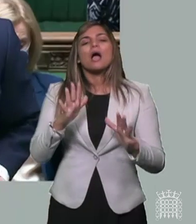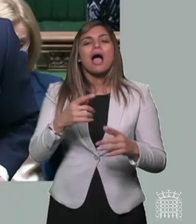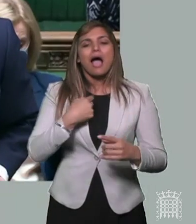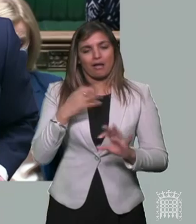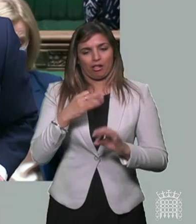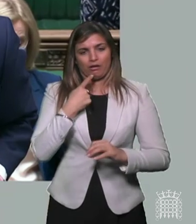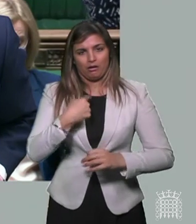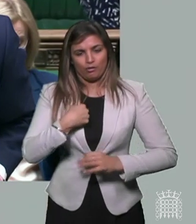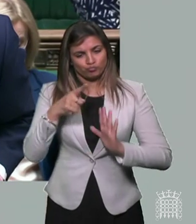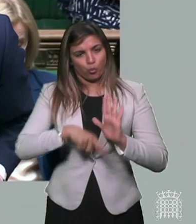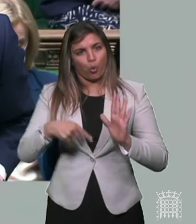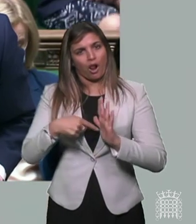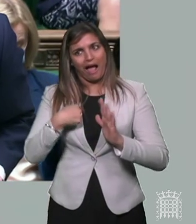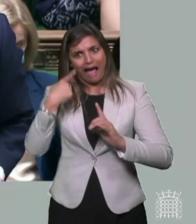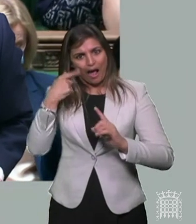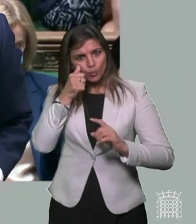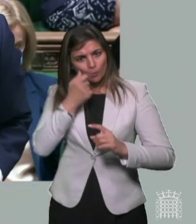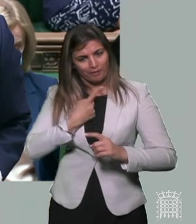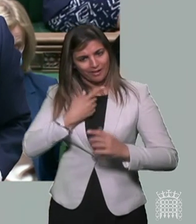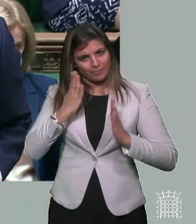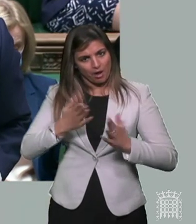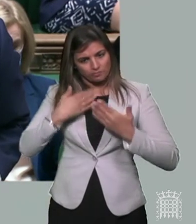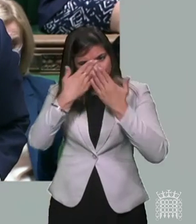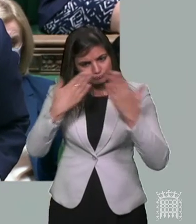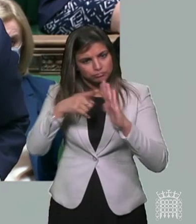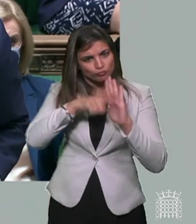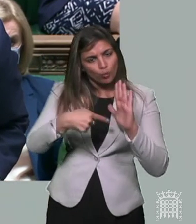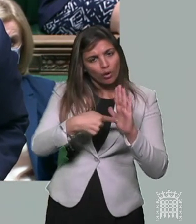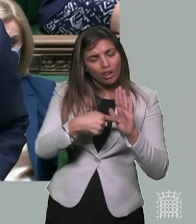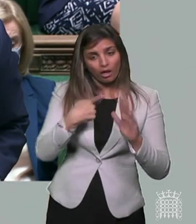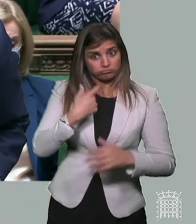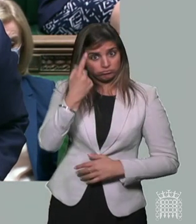I understand the point that the right honourable and learned Gentleman makes.